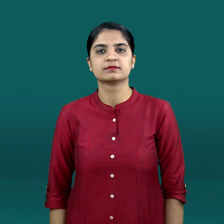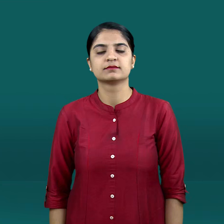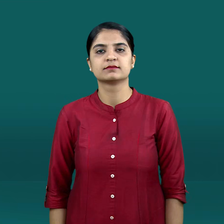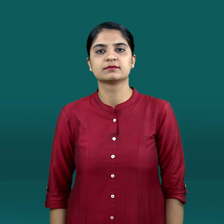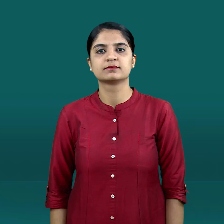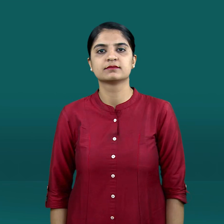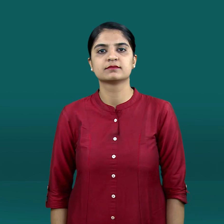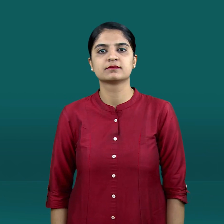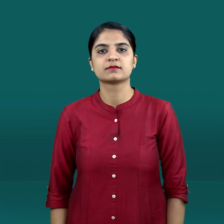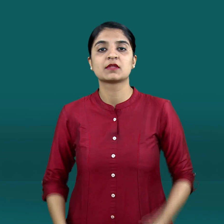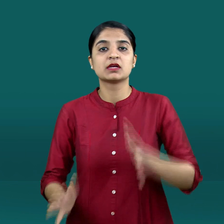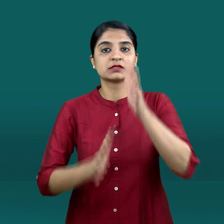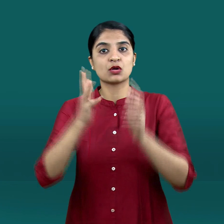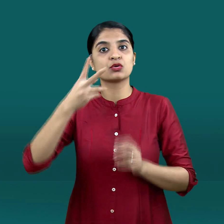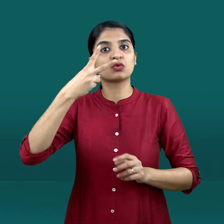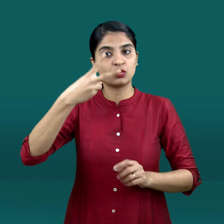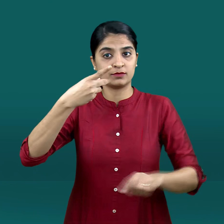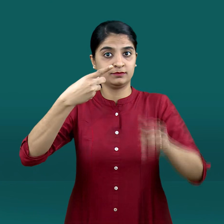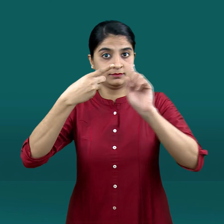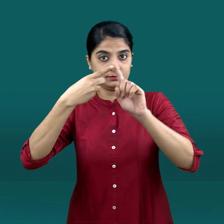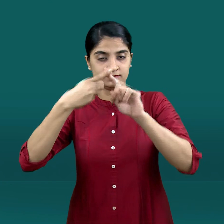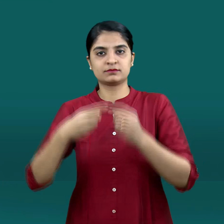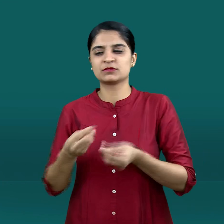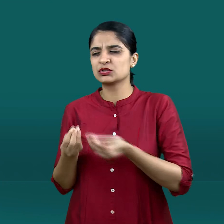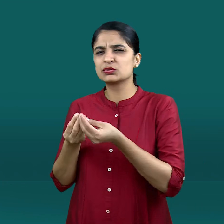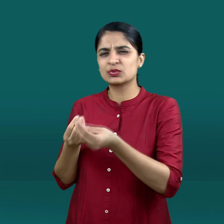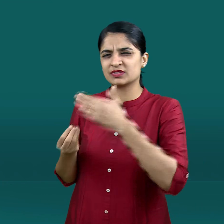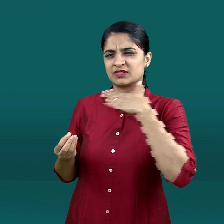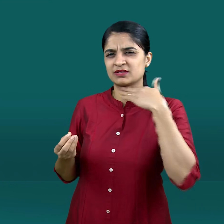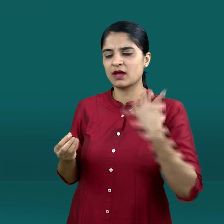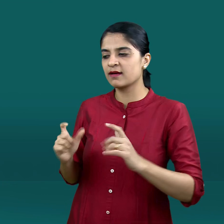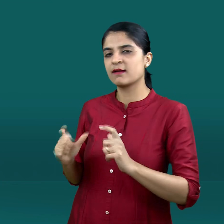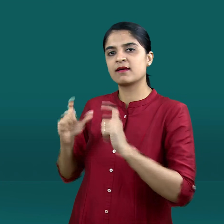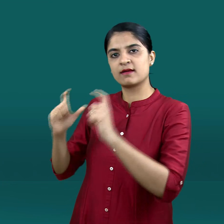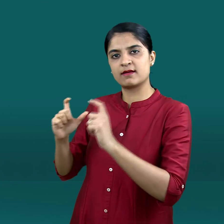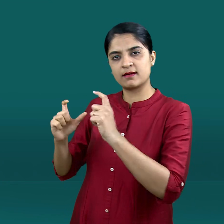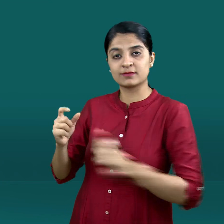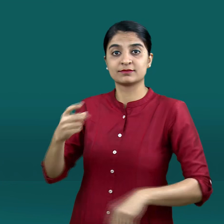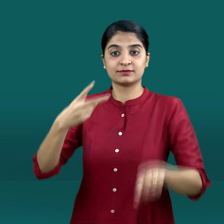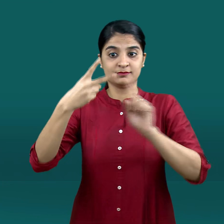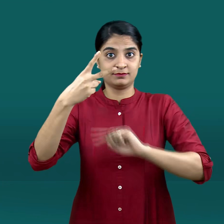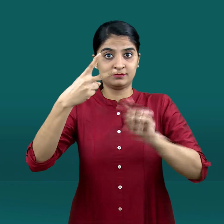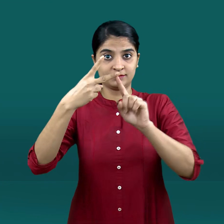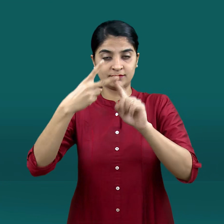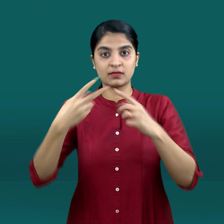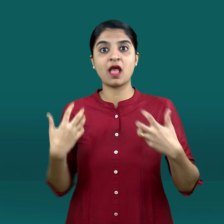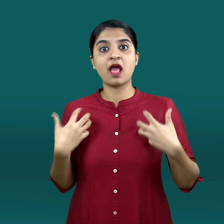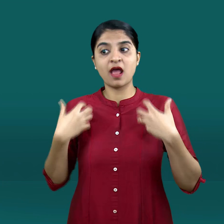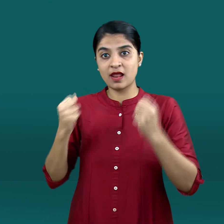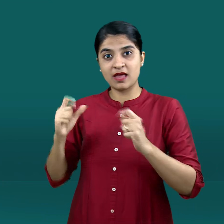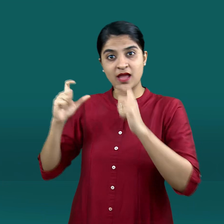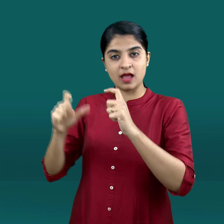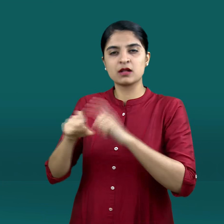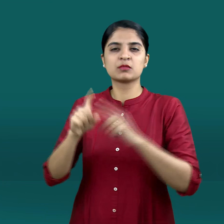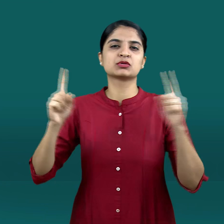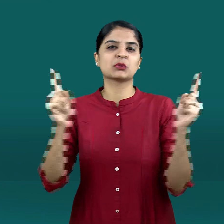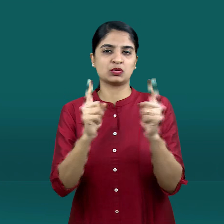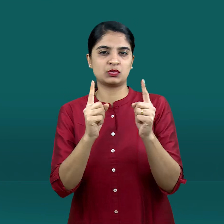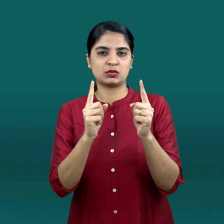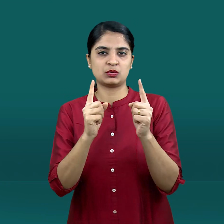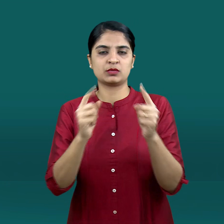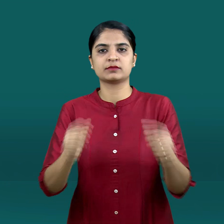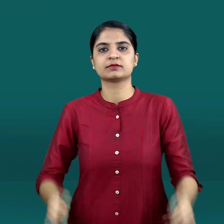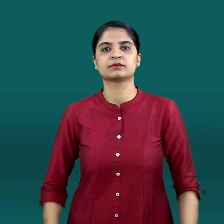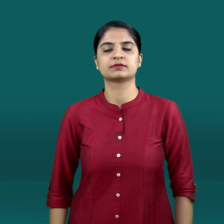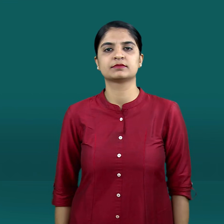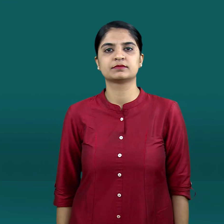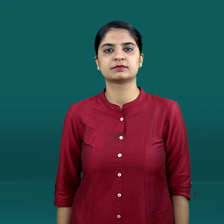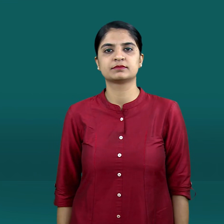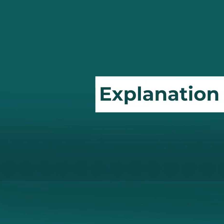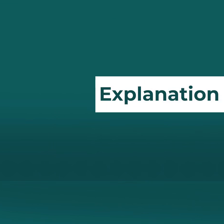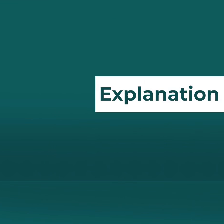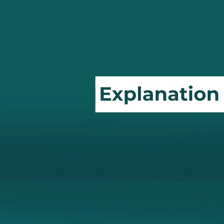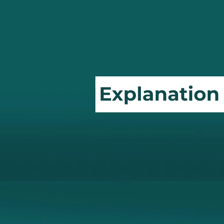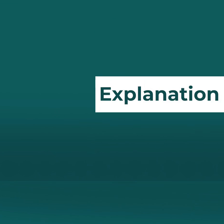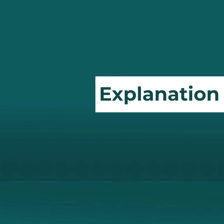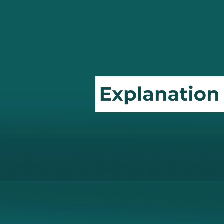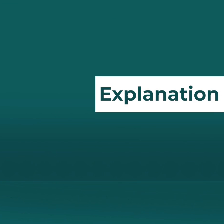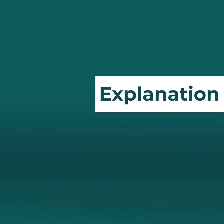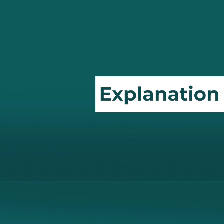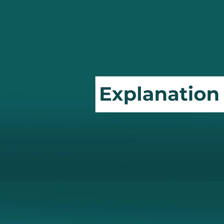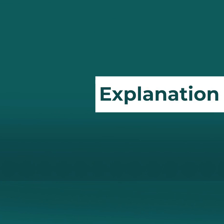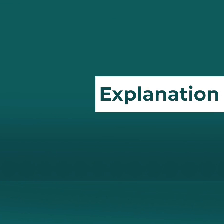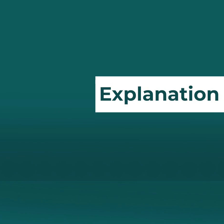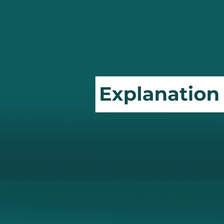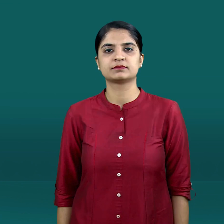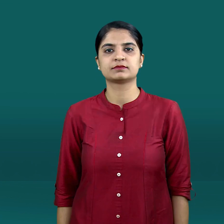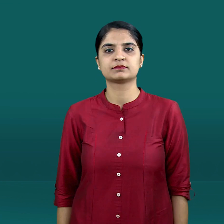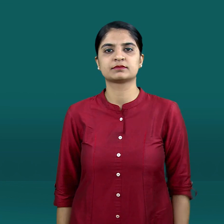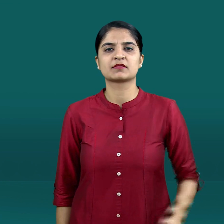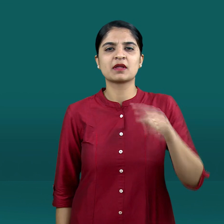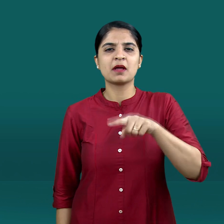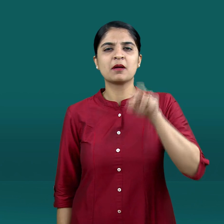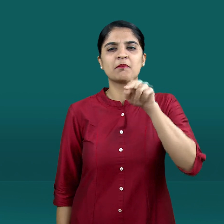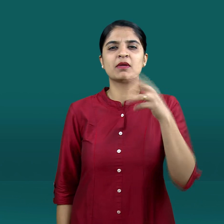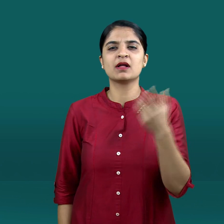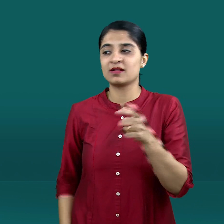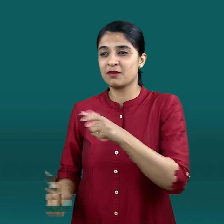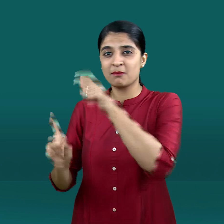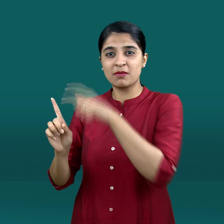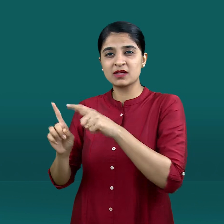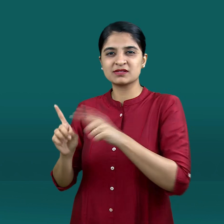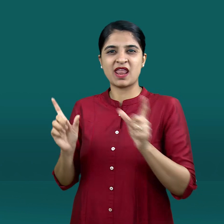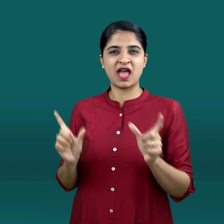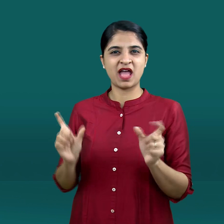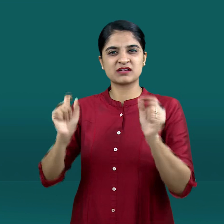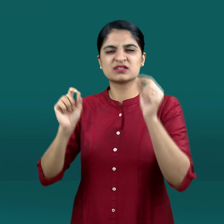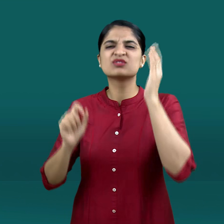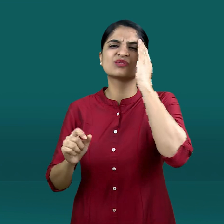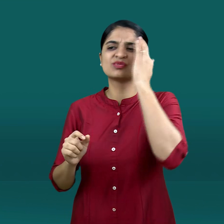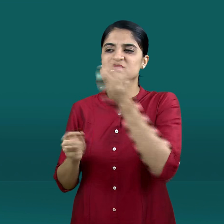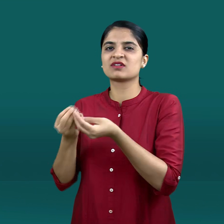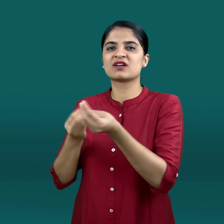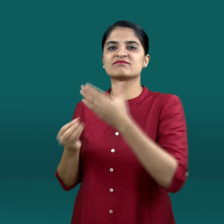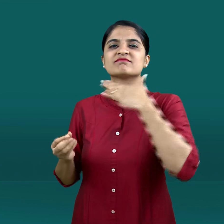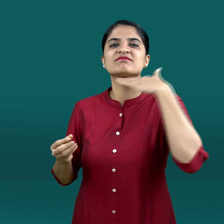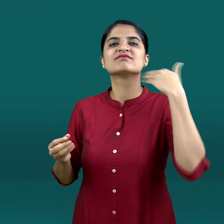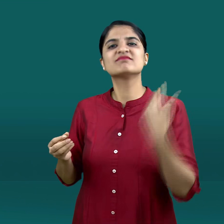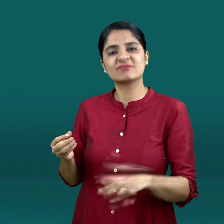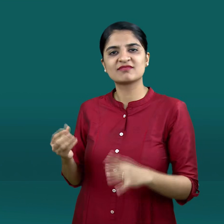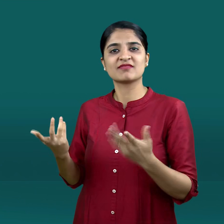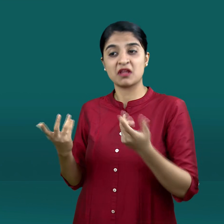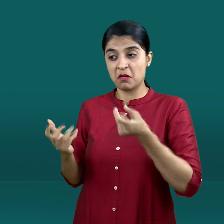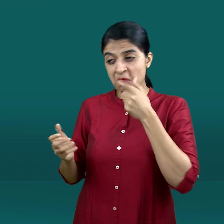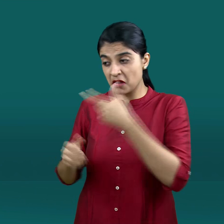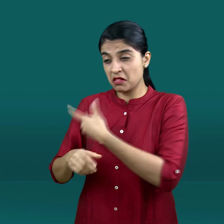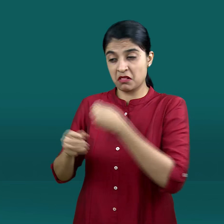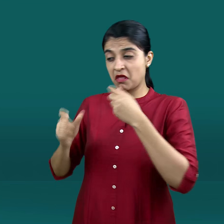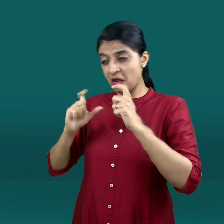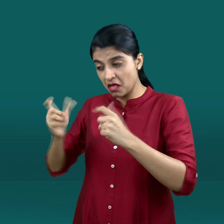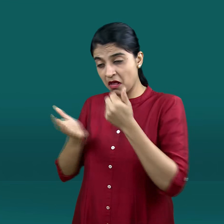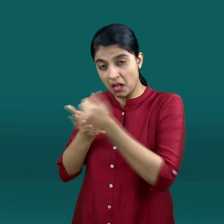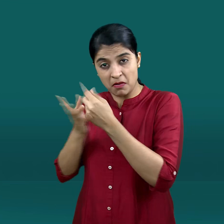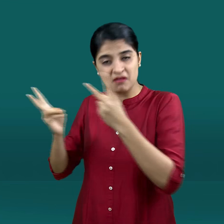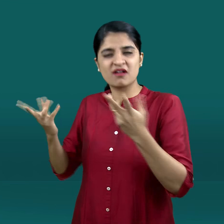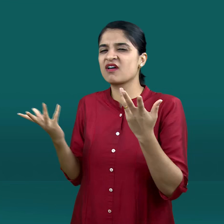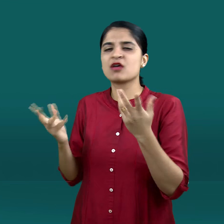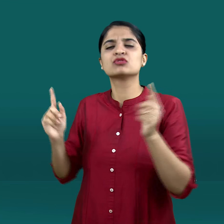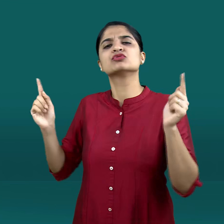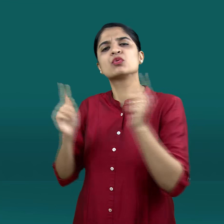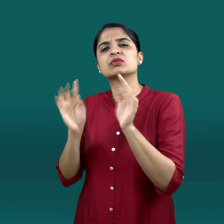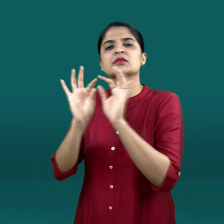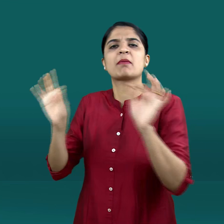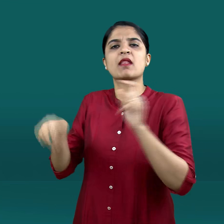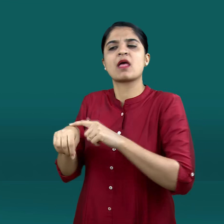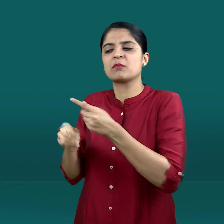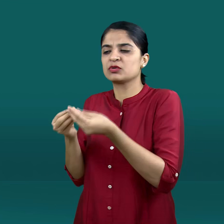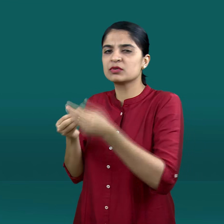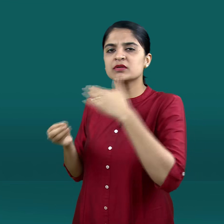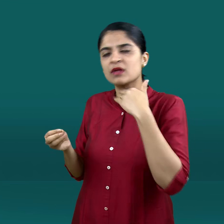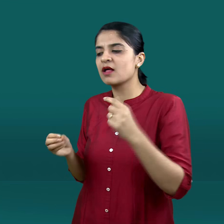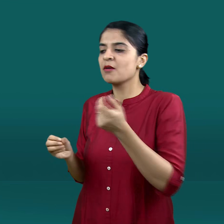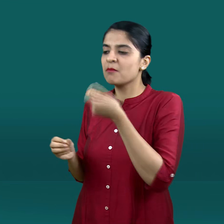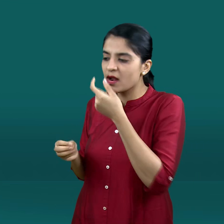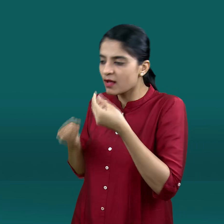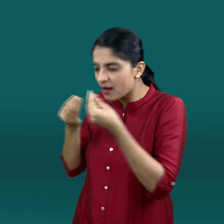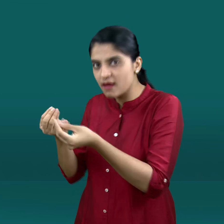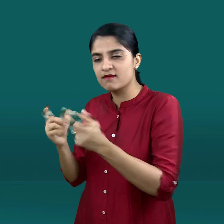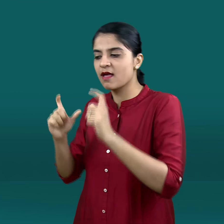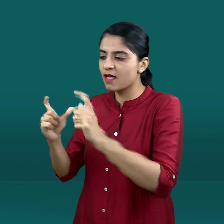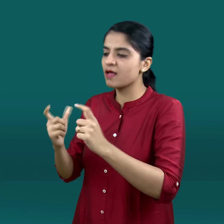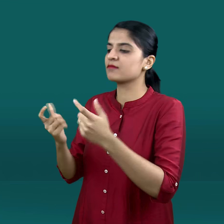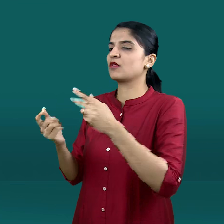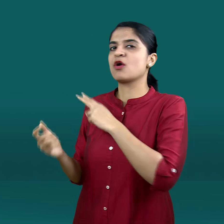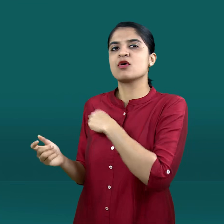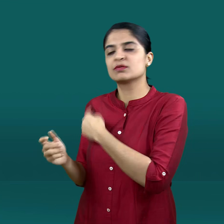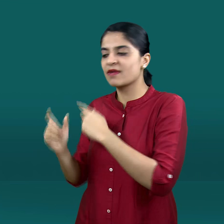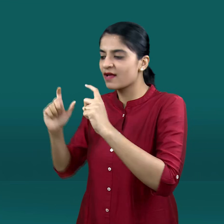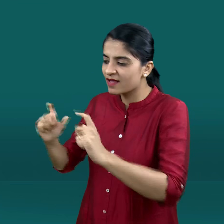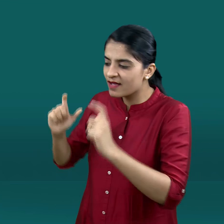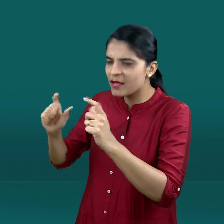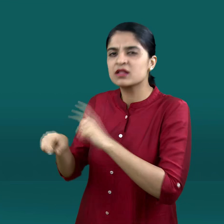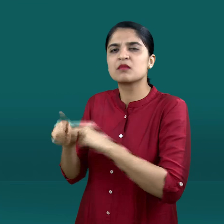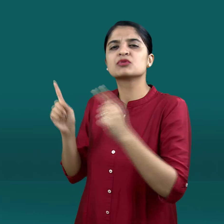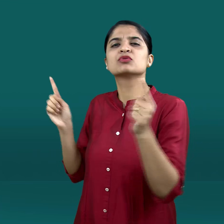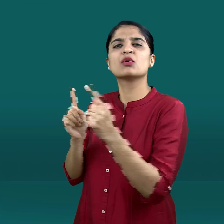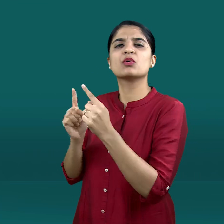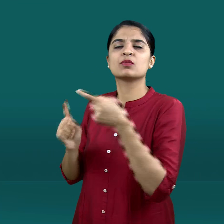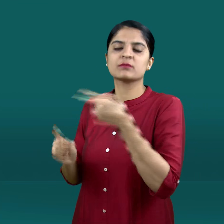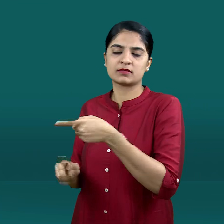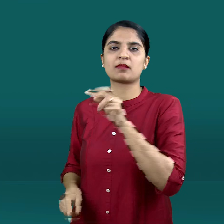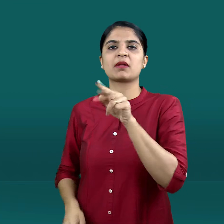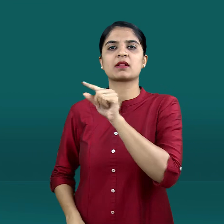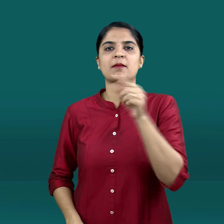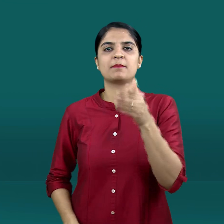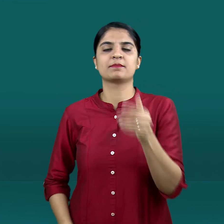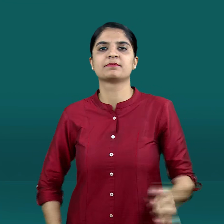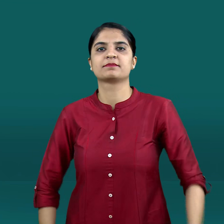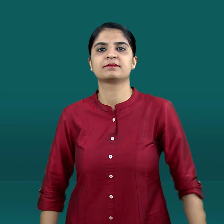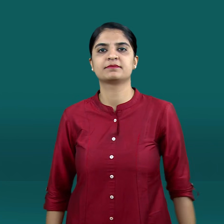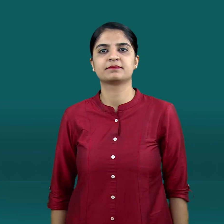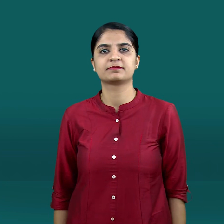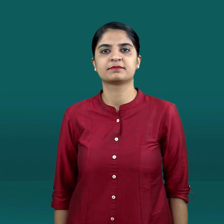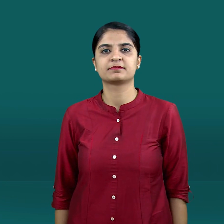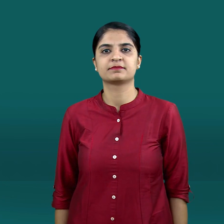Hospice